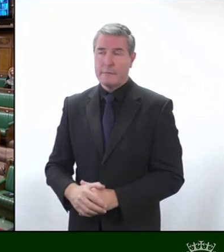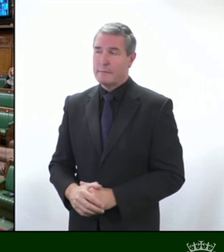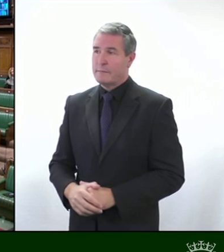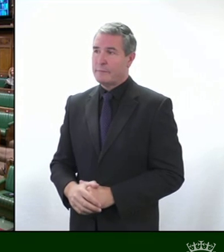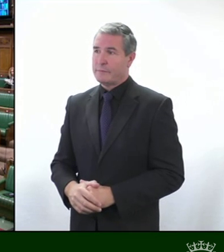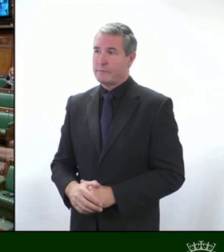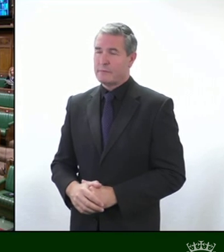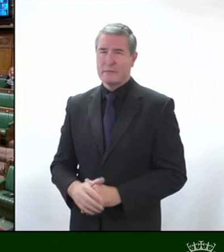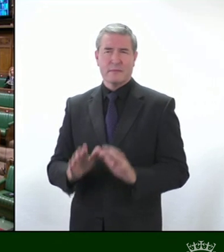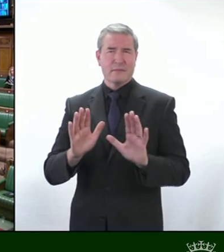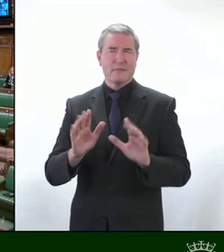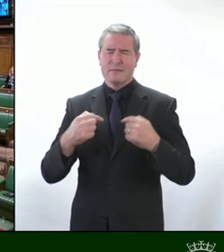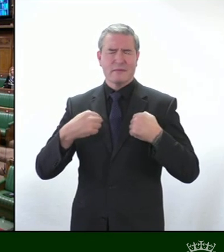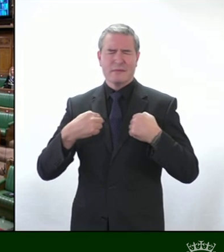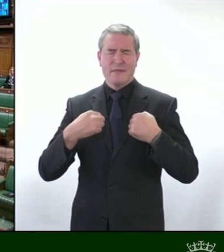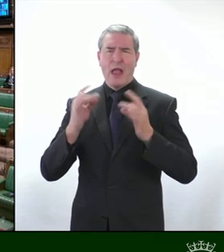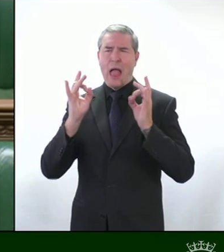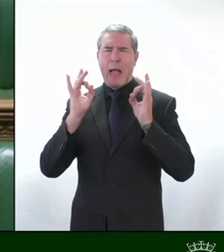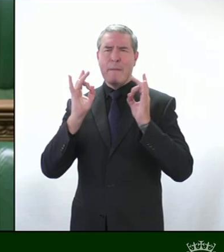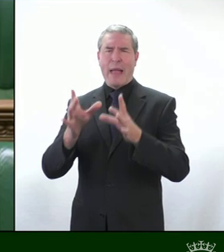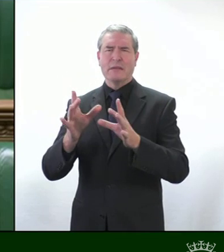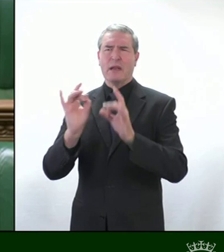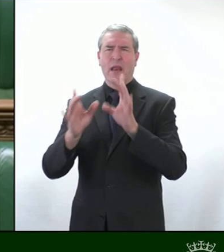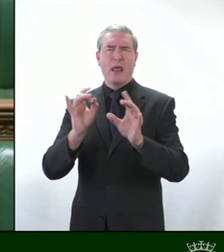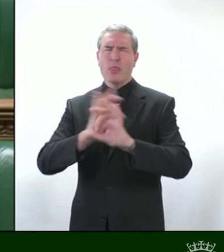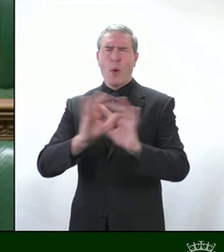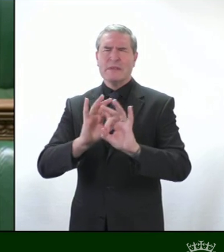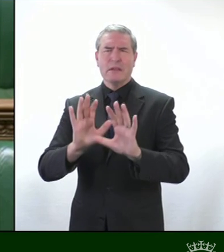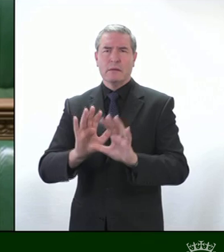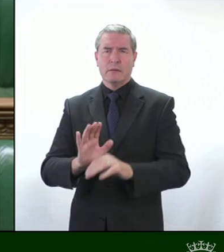We have abandoned nobody and we are continuing to support people.